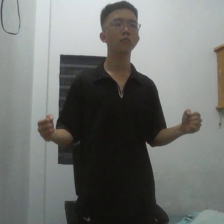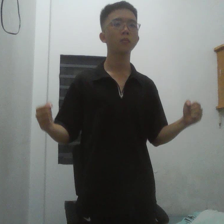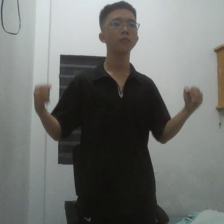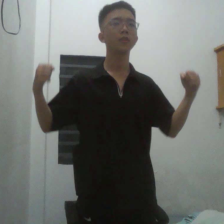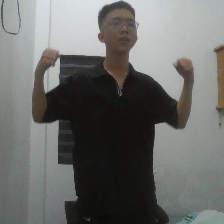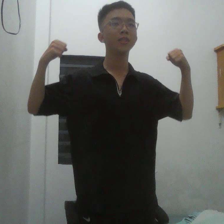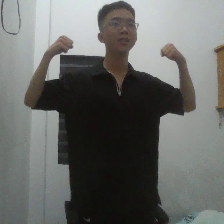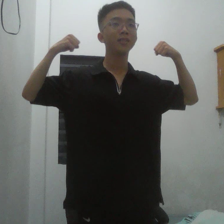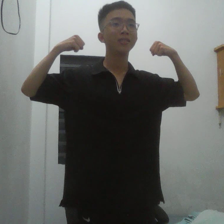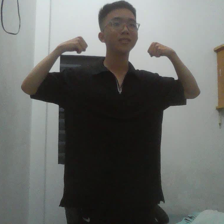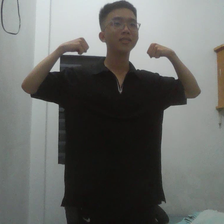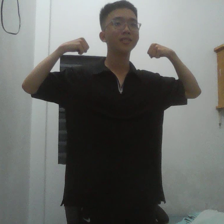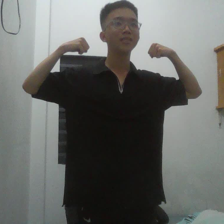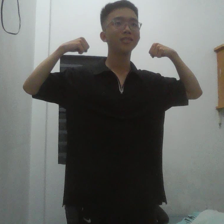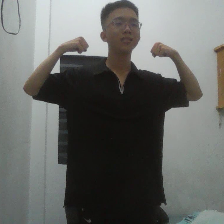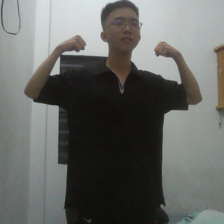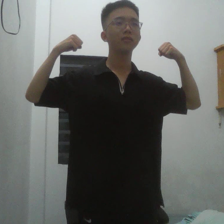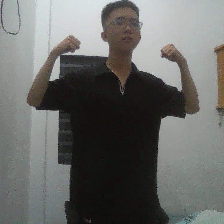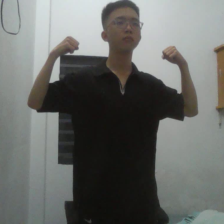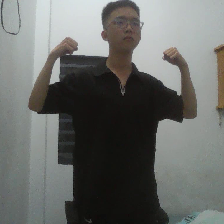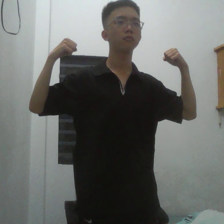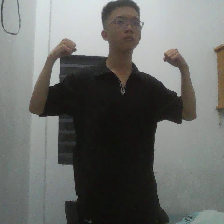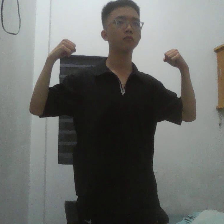minh khoe